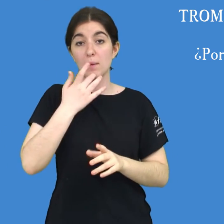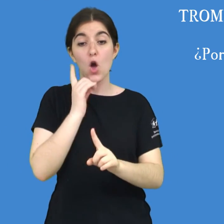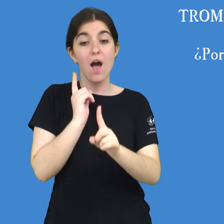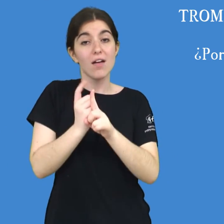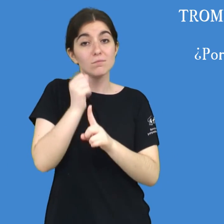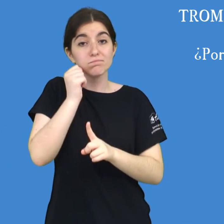contra